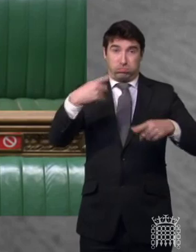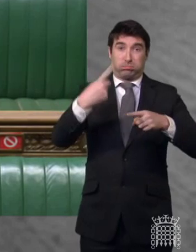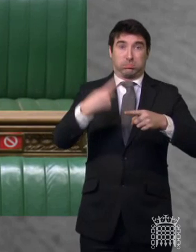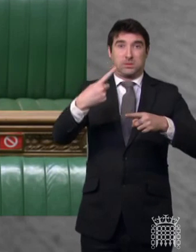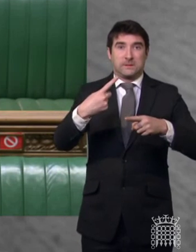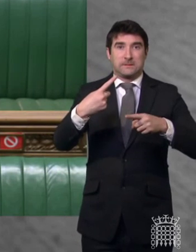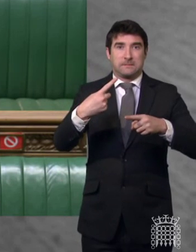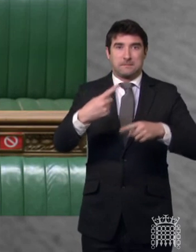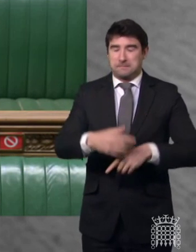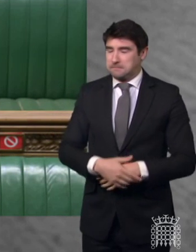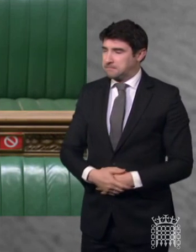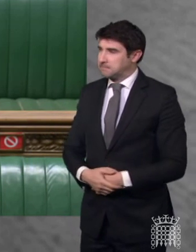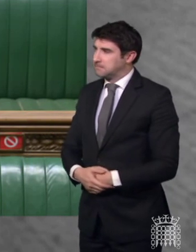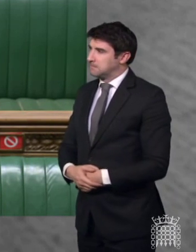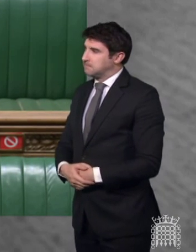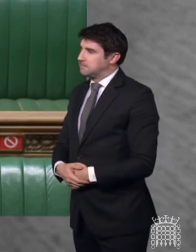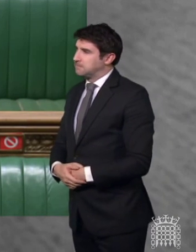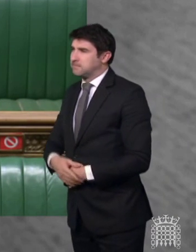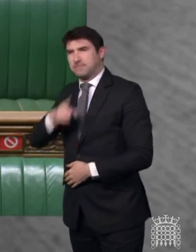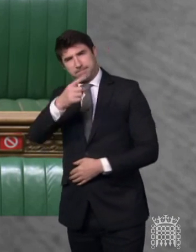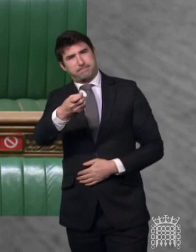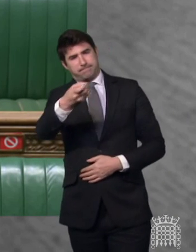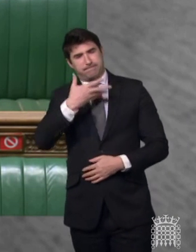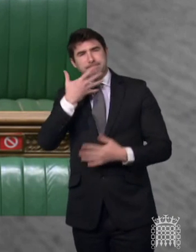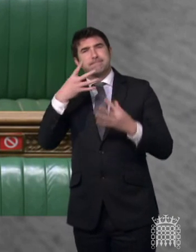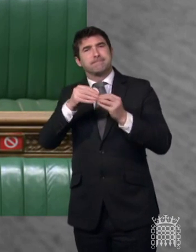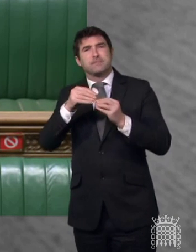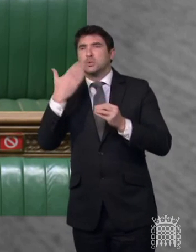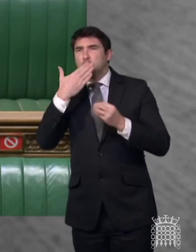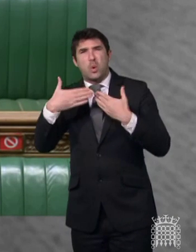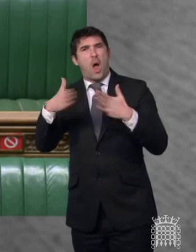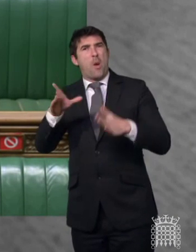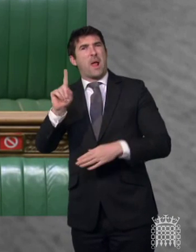The points that my right hon. Friend raises about education are of course important.